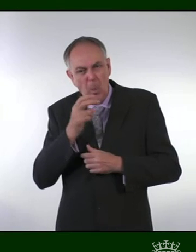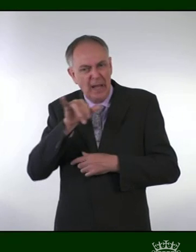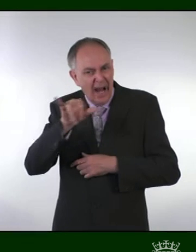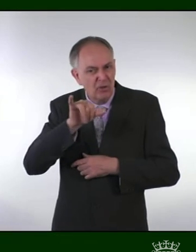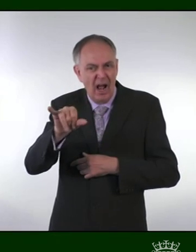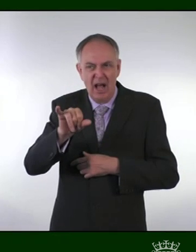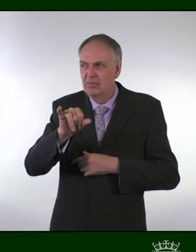When—